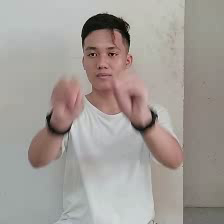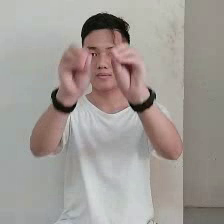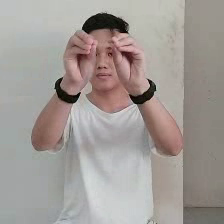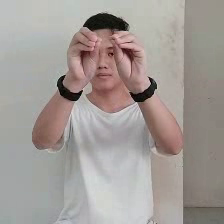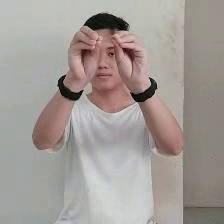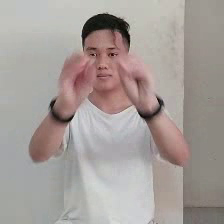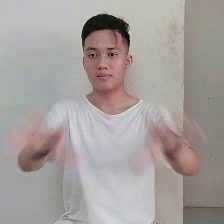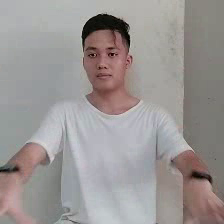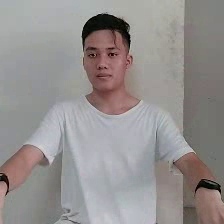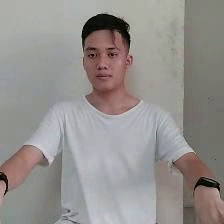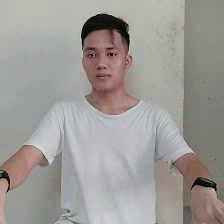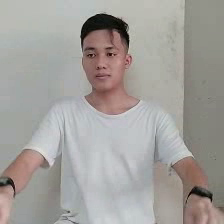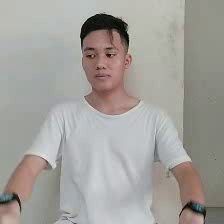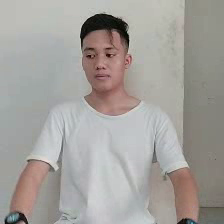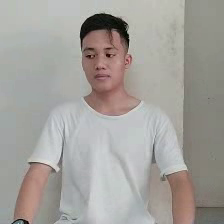Thất lạc